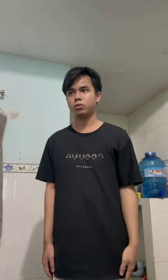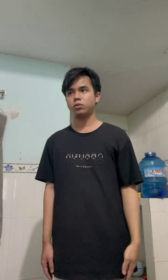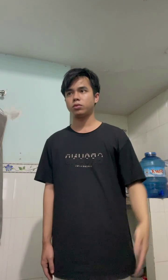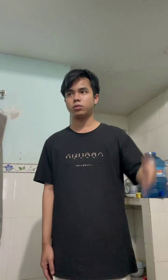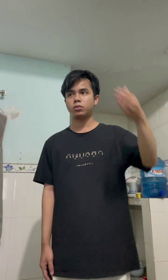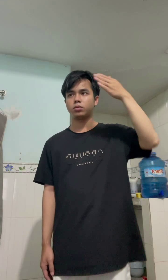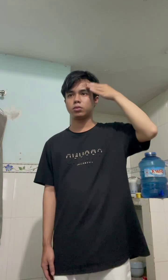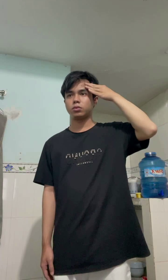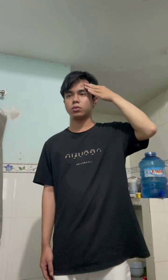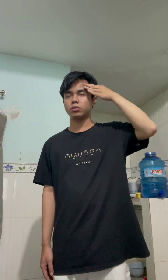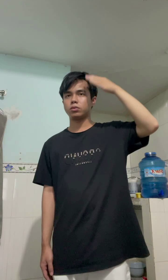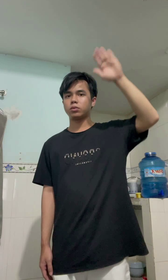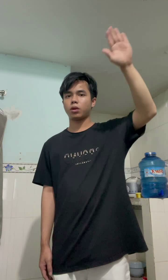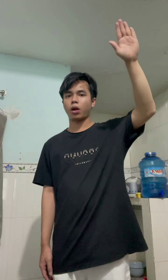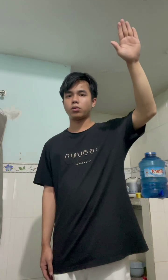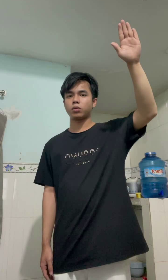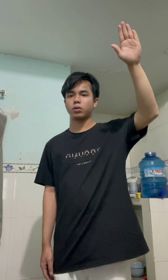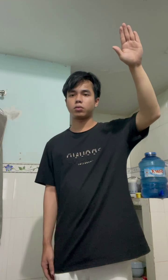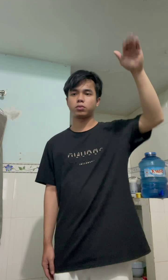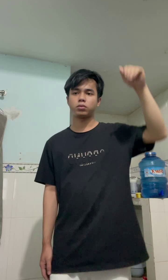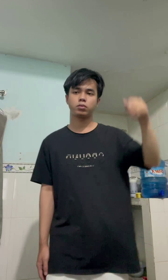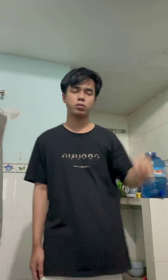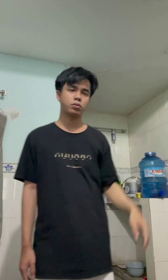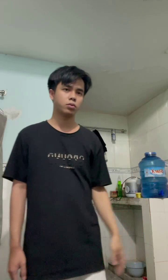khong biet